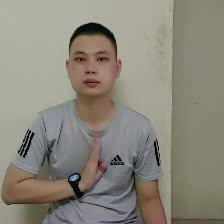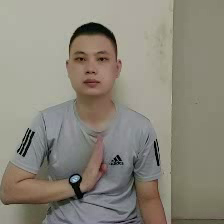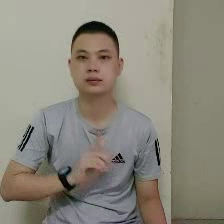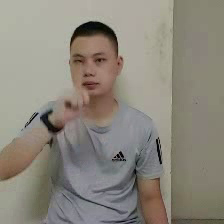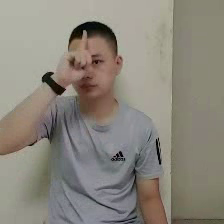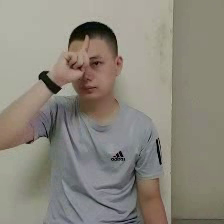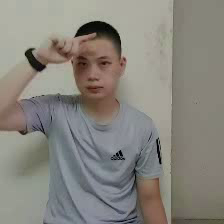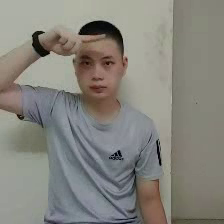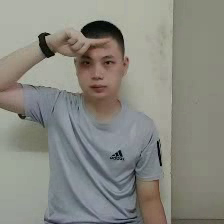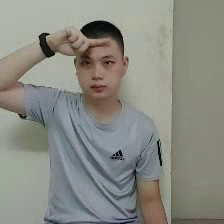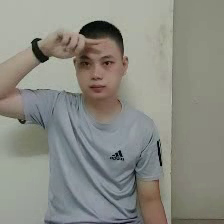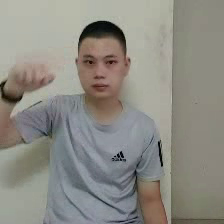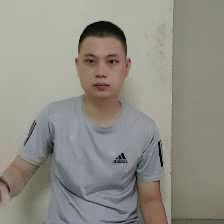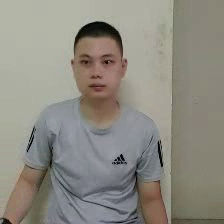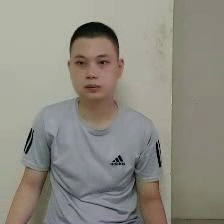Bộ y tế